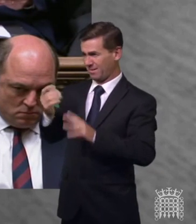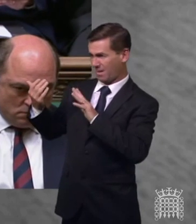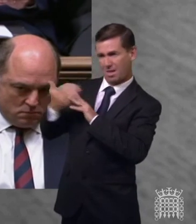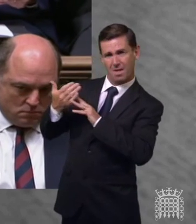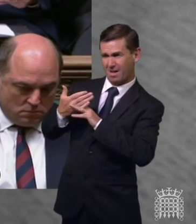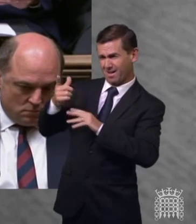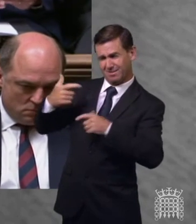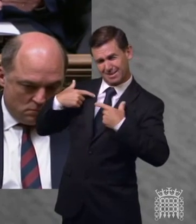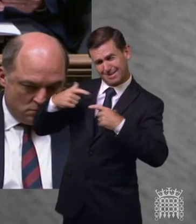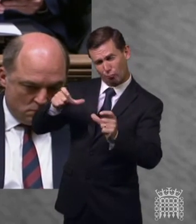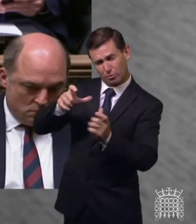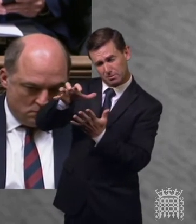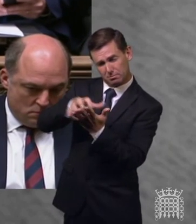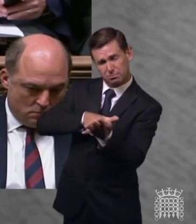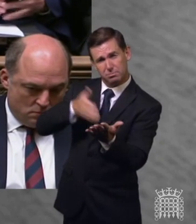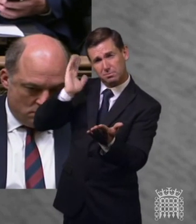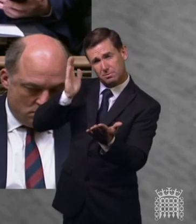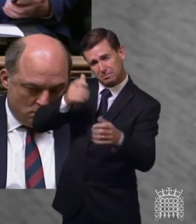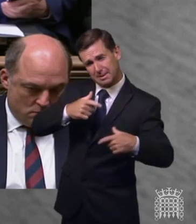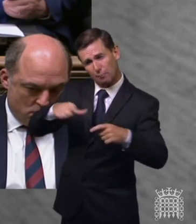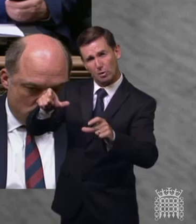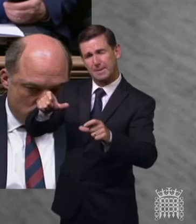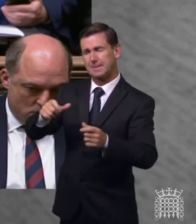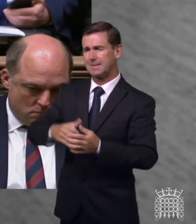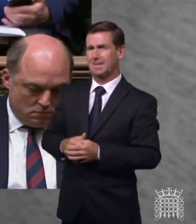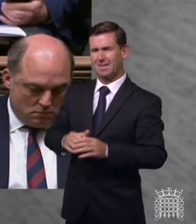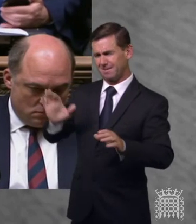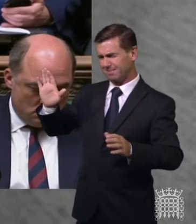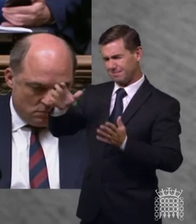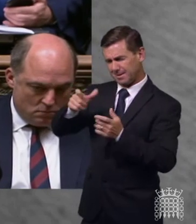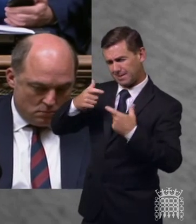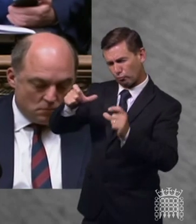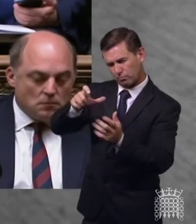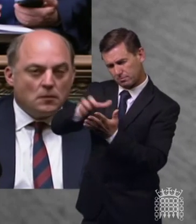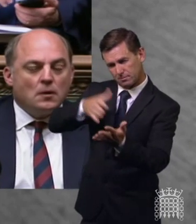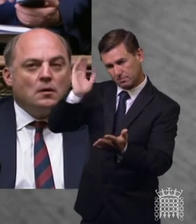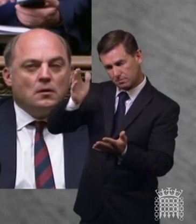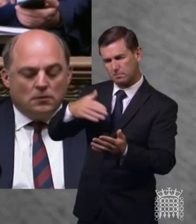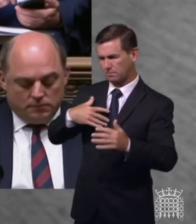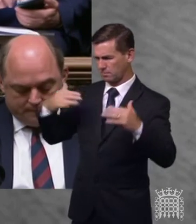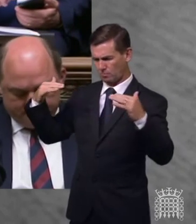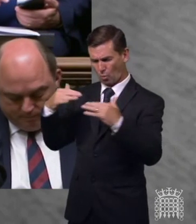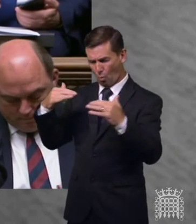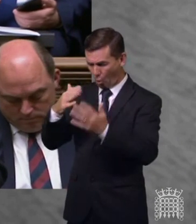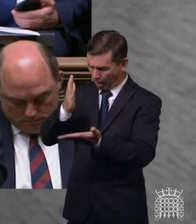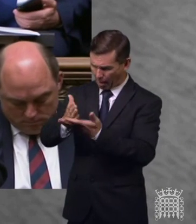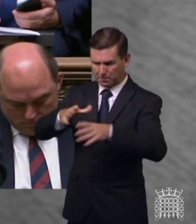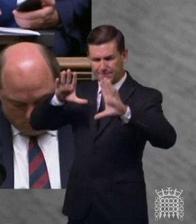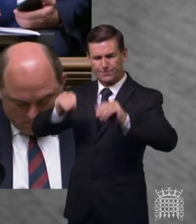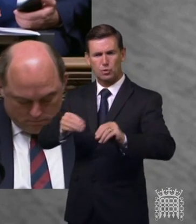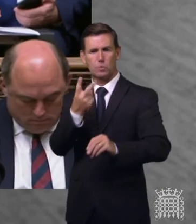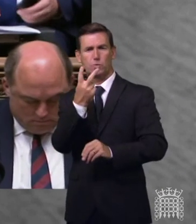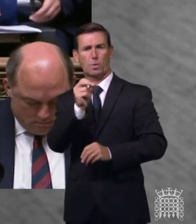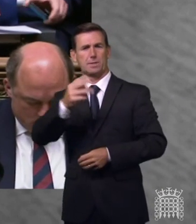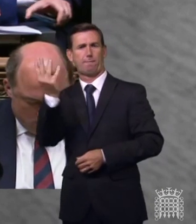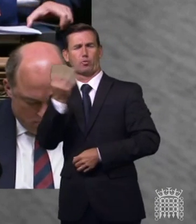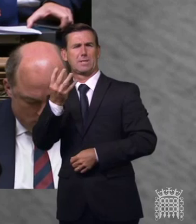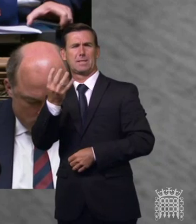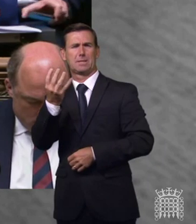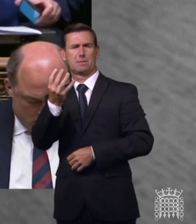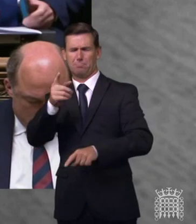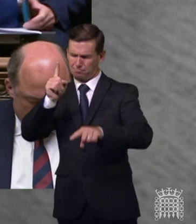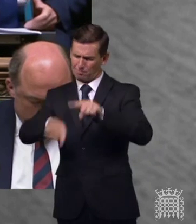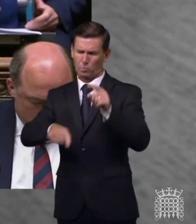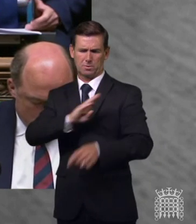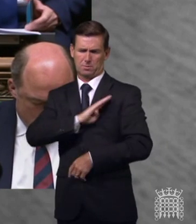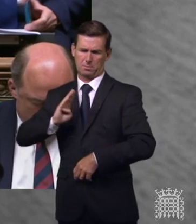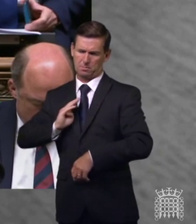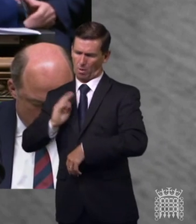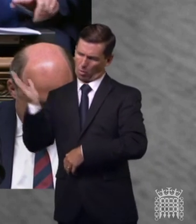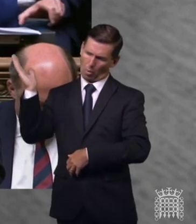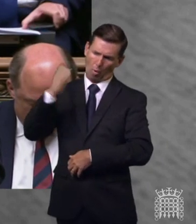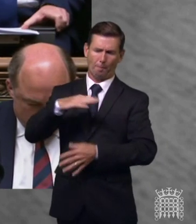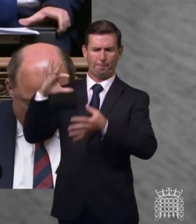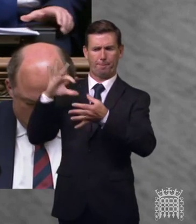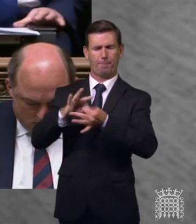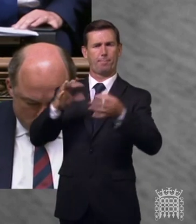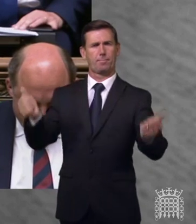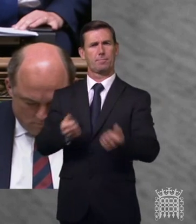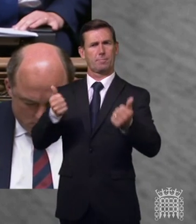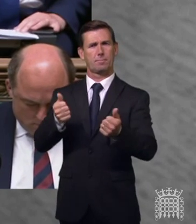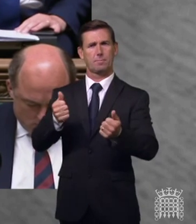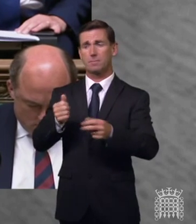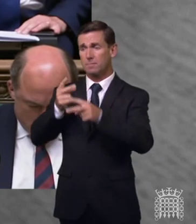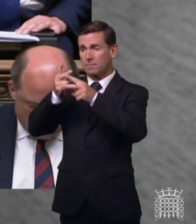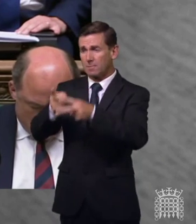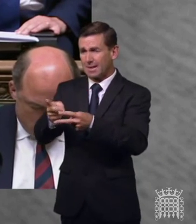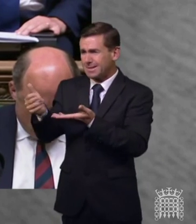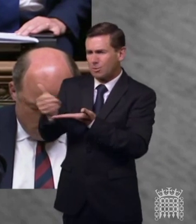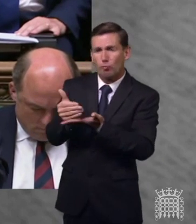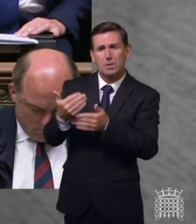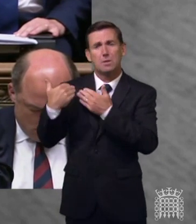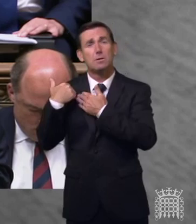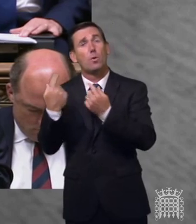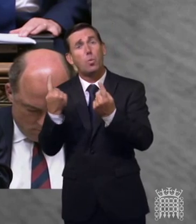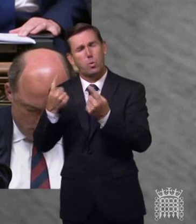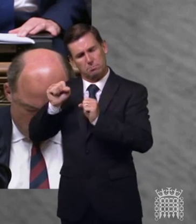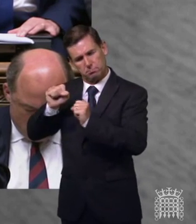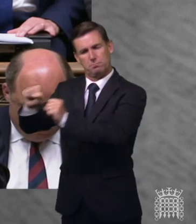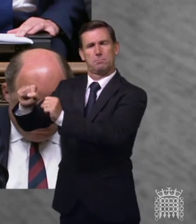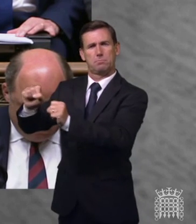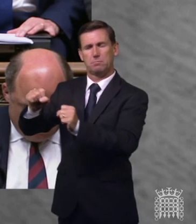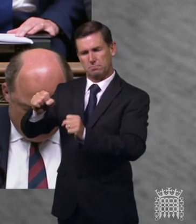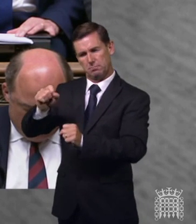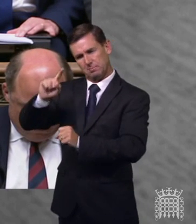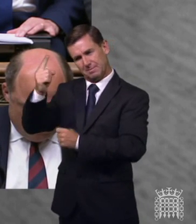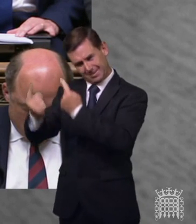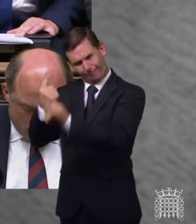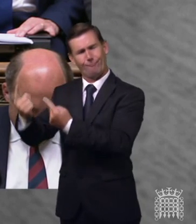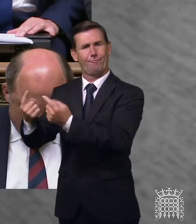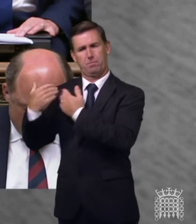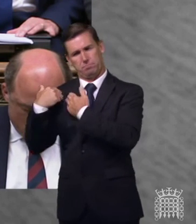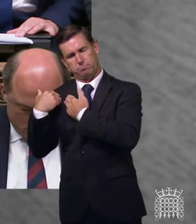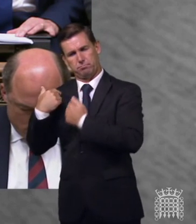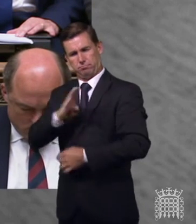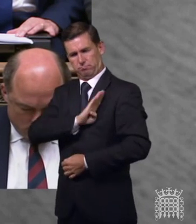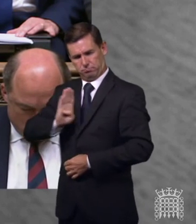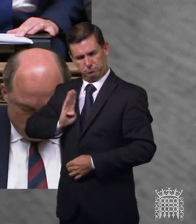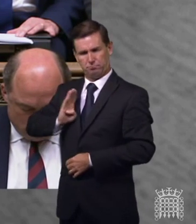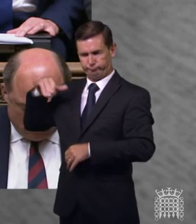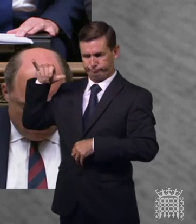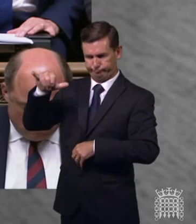Can I just make some progress? The combat phase of our mission ended in 2014, when we brought the vast majority of our troops home and handed over responsibility for security to the Afghans themselves, and we continued to support their efforts.